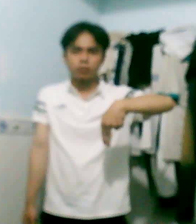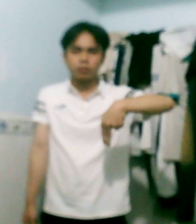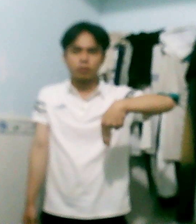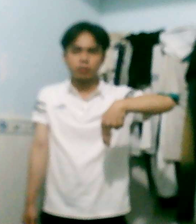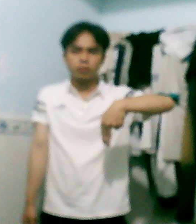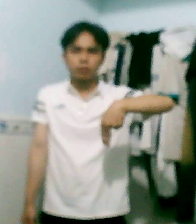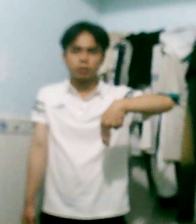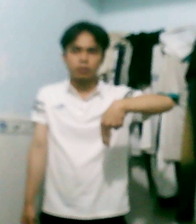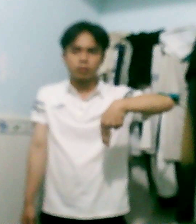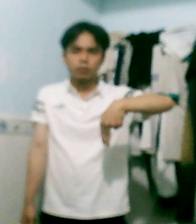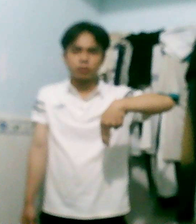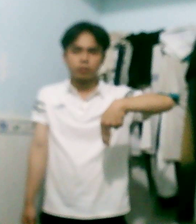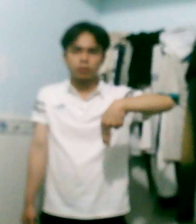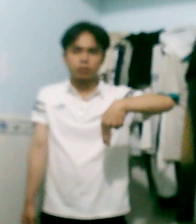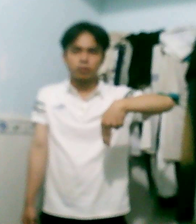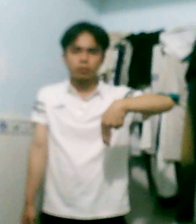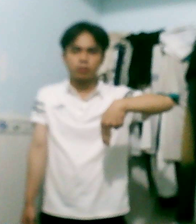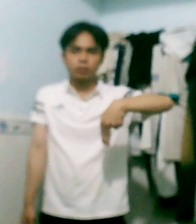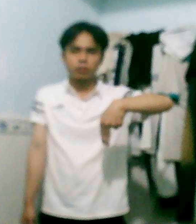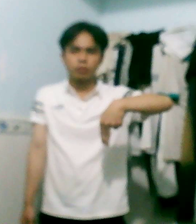n